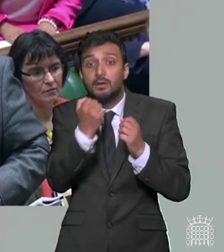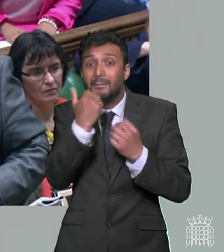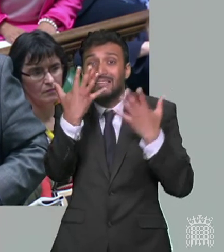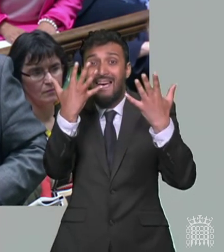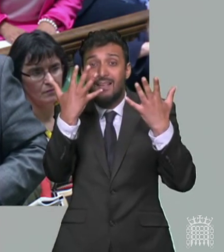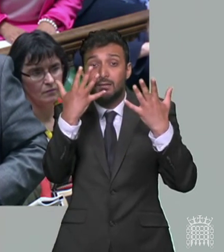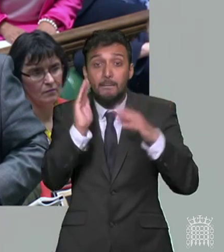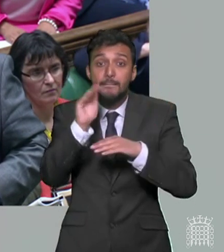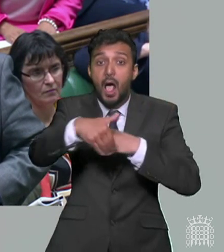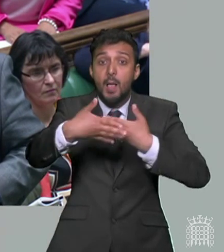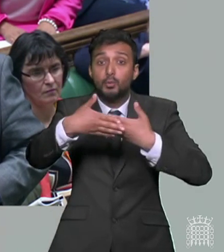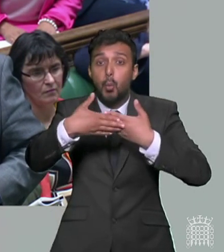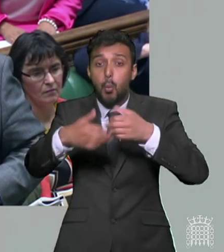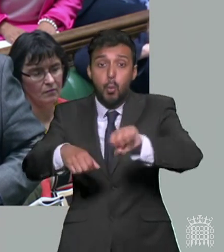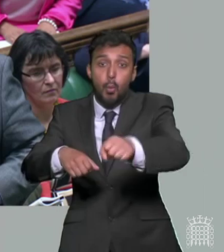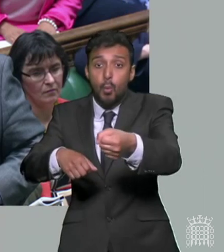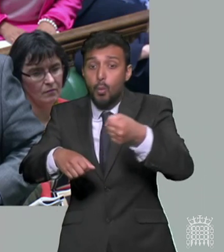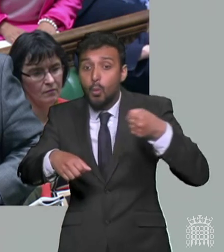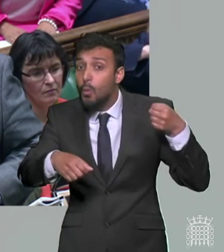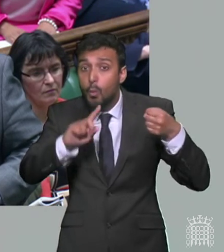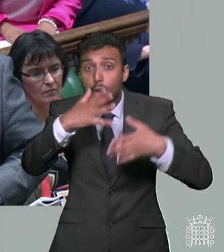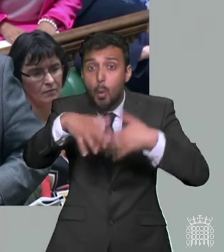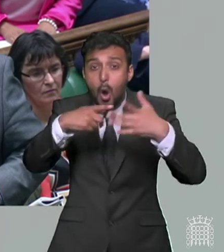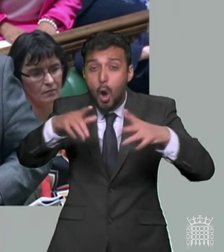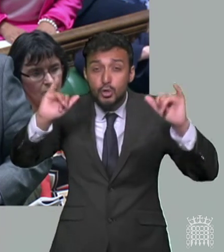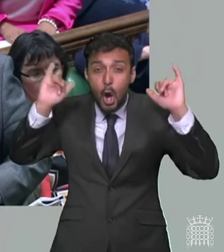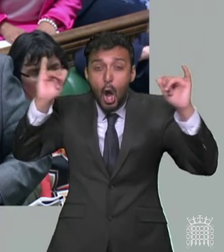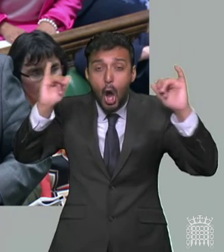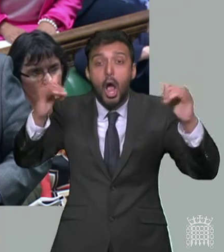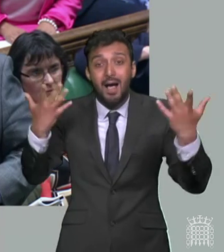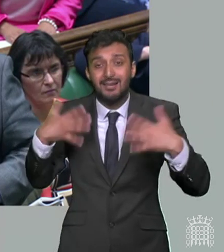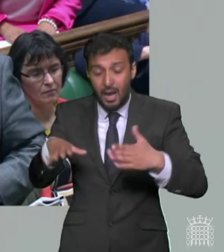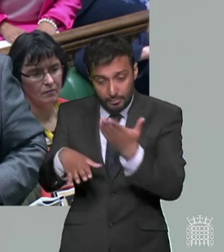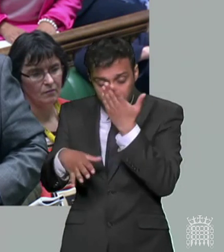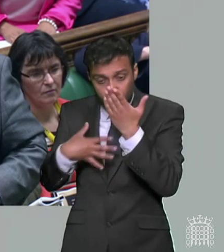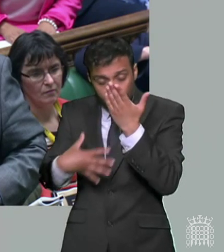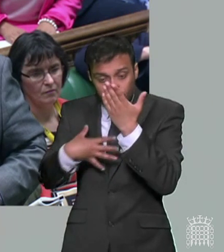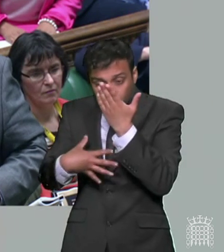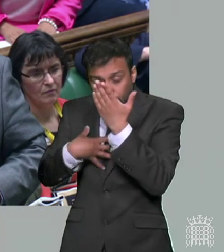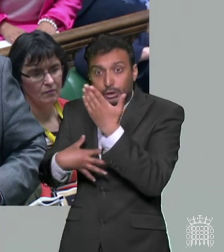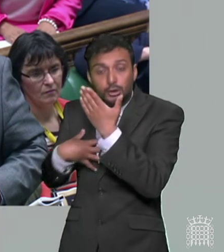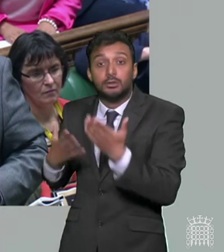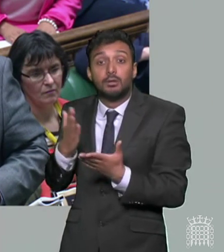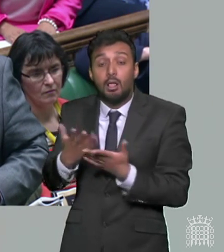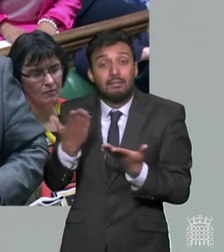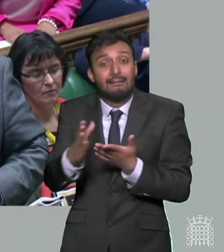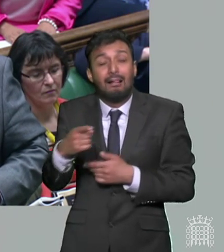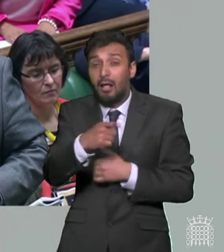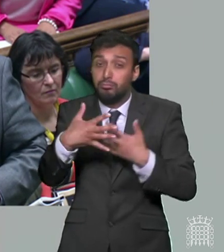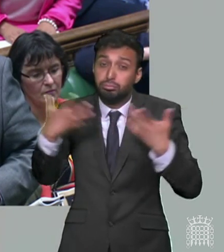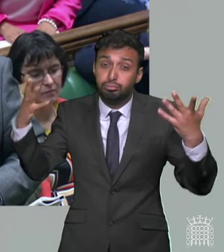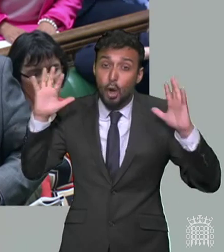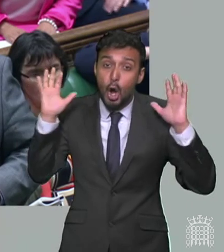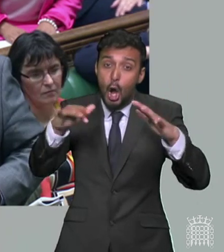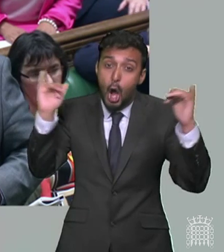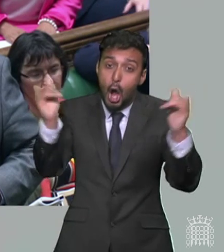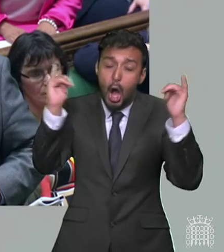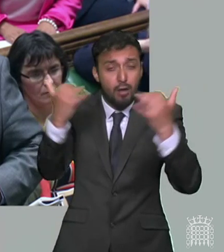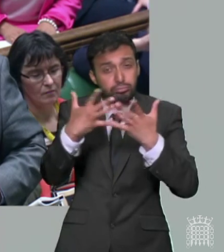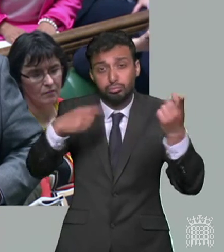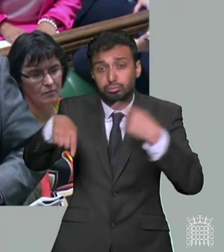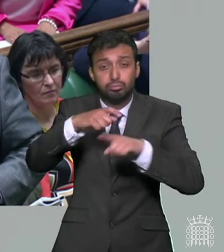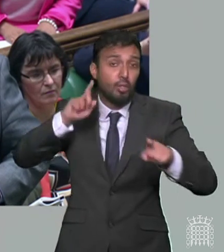The report is damning. It concludes that many gatherings and many individuals did not adhere to covid guidance; that